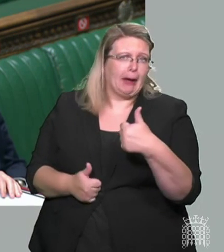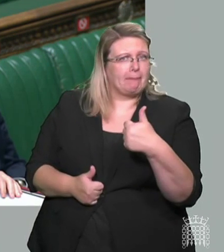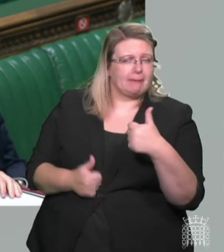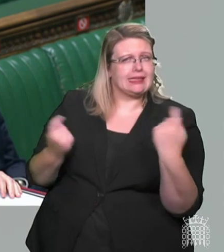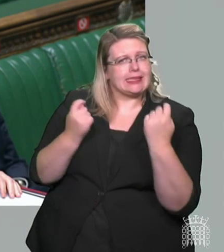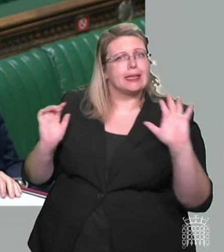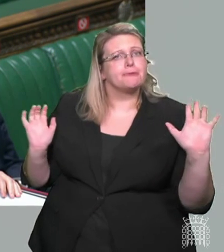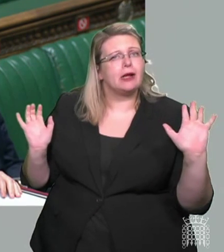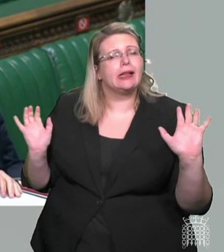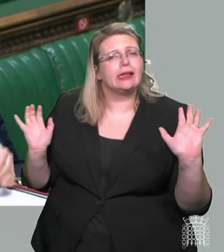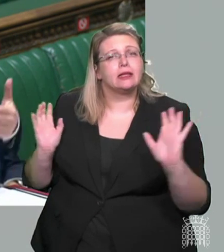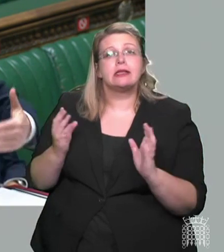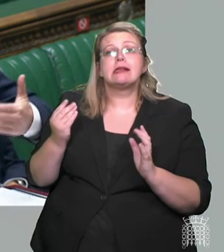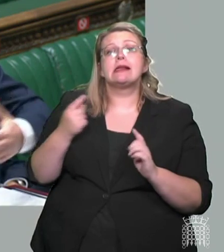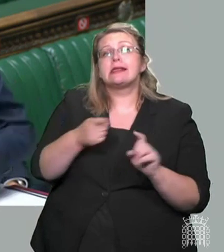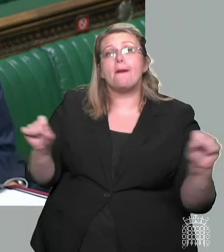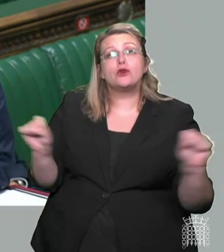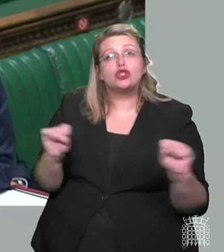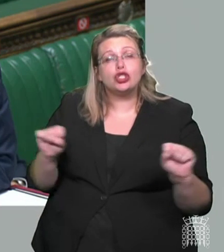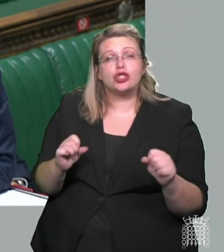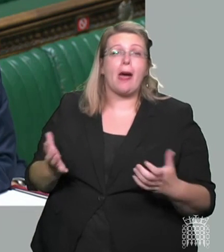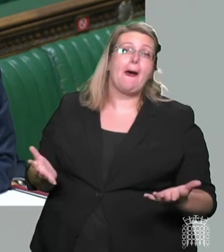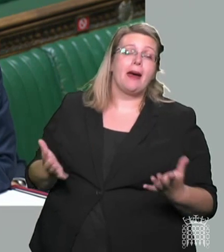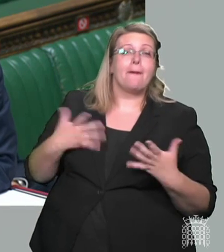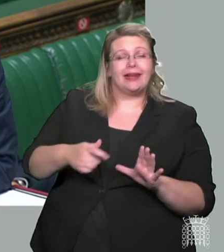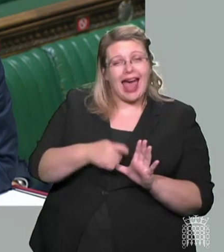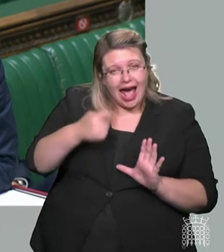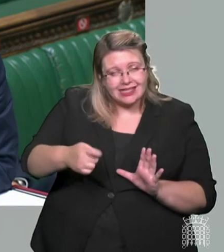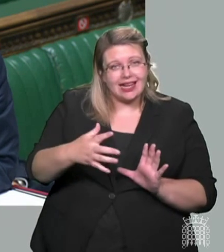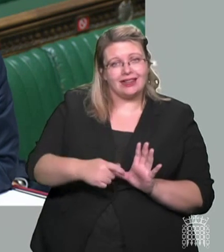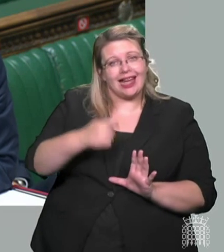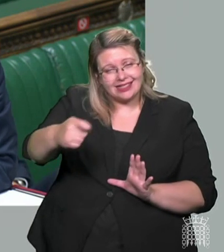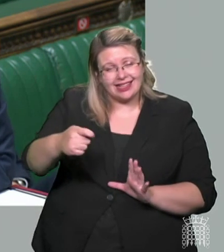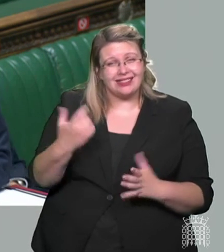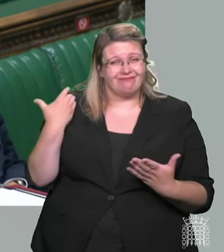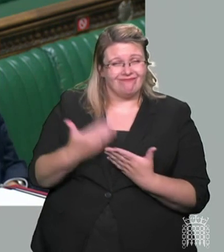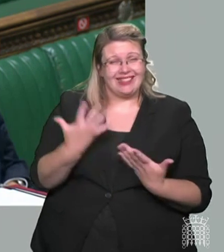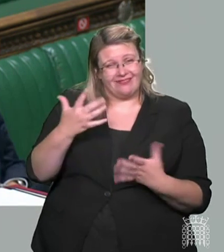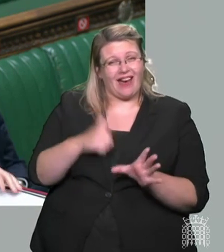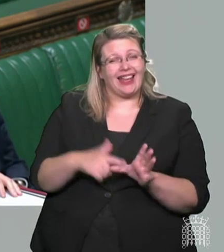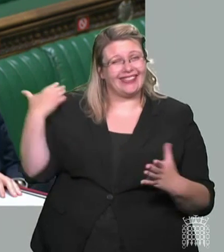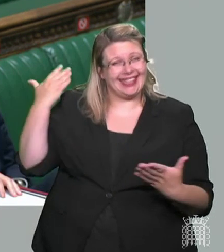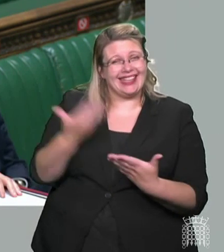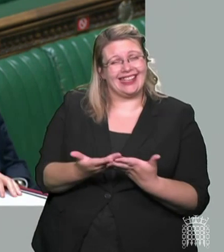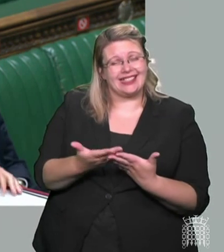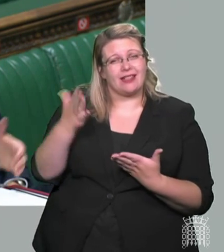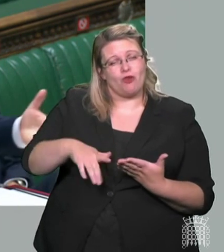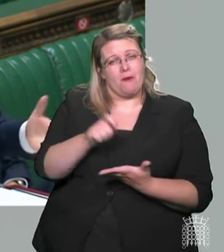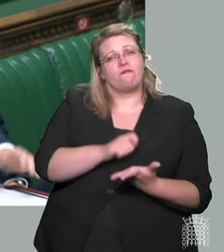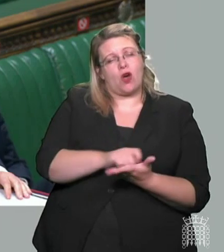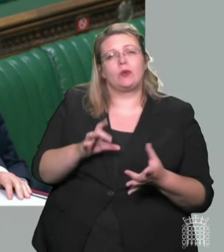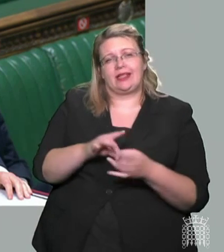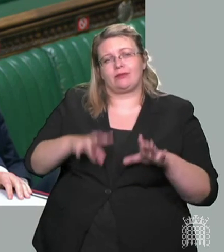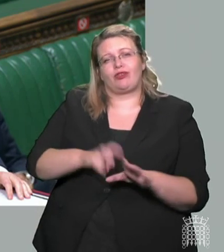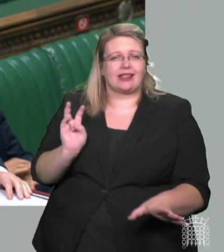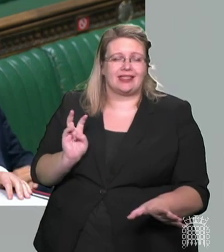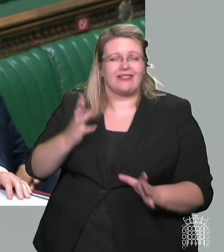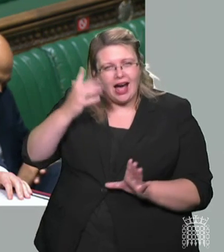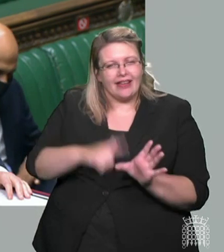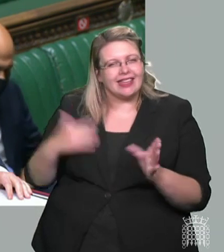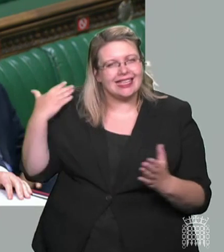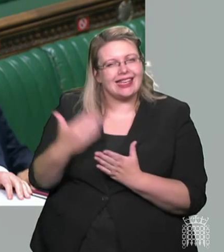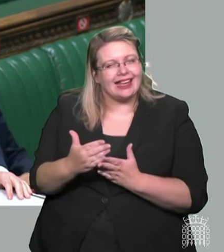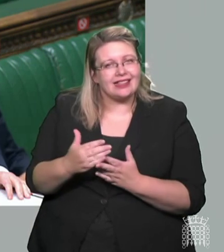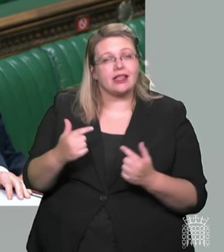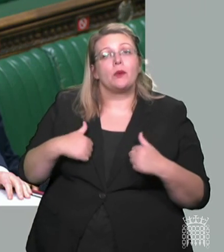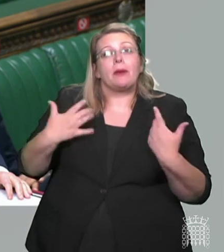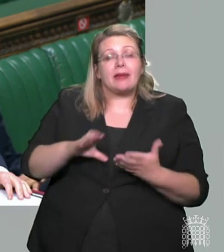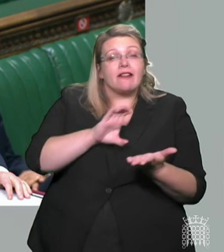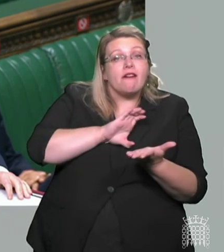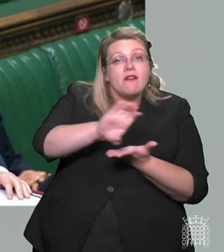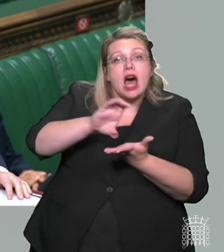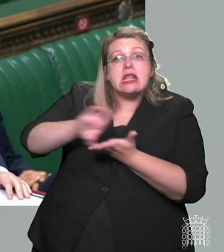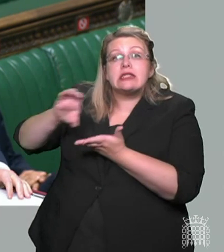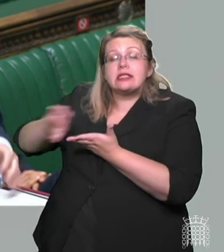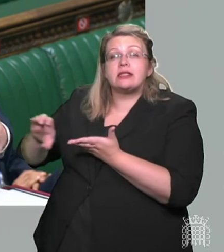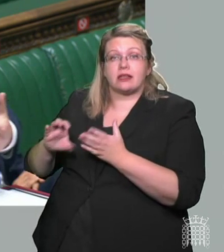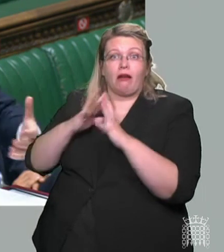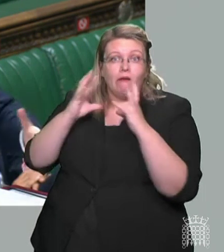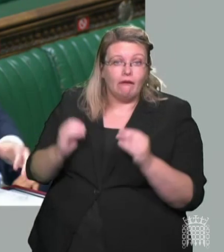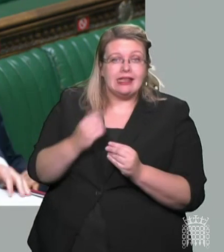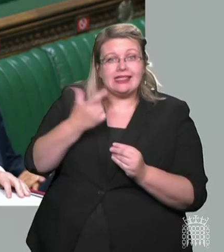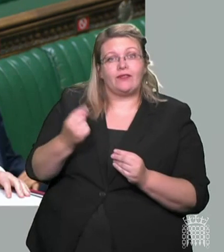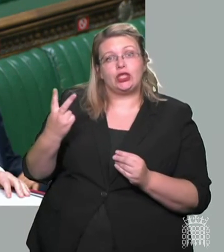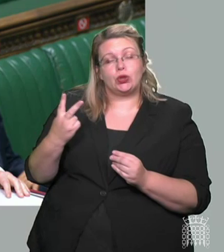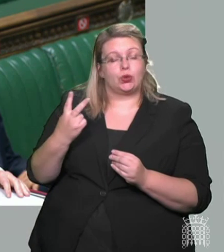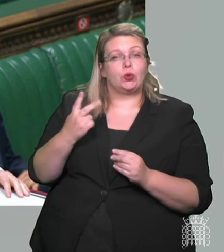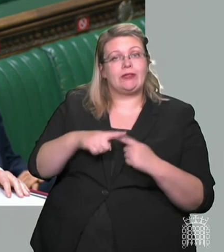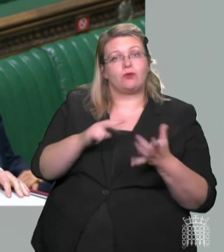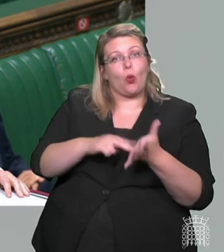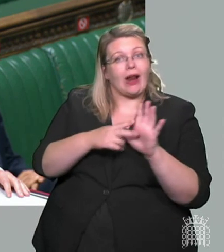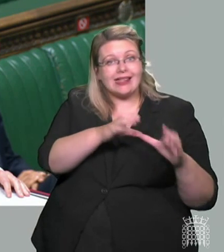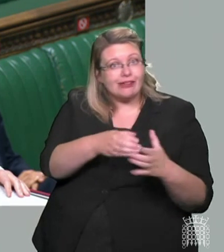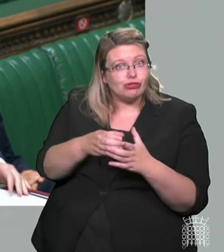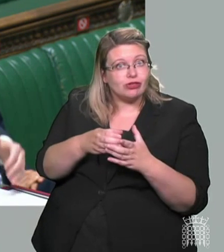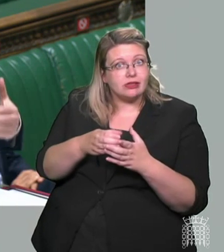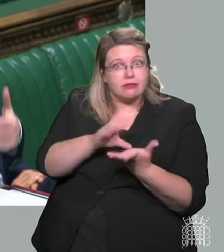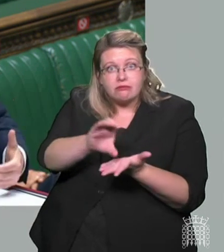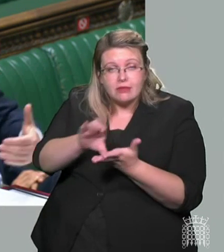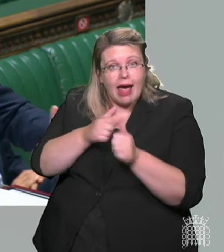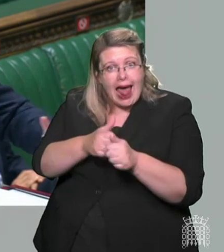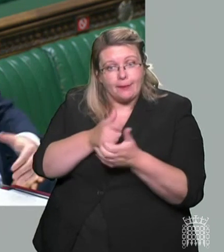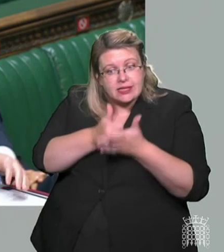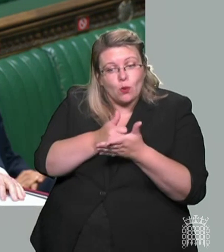There may be people who still have to apply—there have been several extensions; it is five years now since the Brexit referendum—but we have funded 72 organisations to help vulnerable EU citizens understand what their rights are and make the applications.